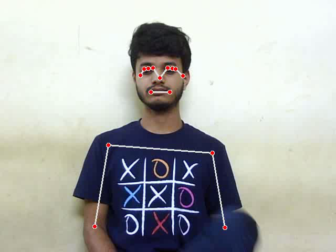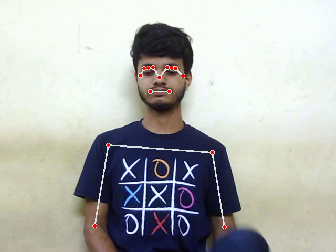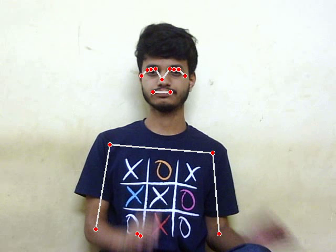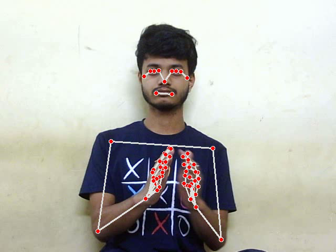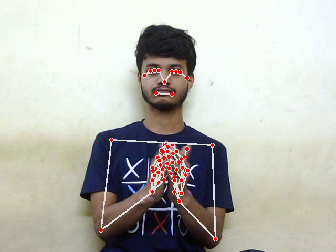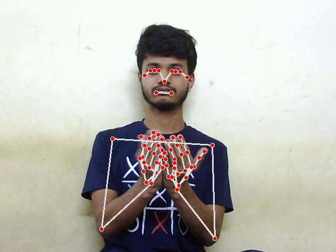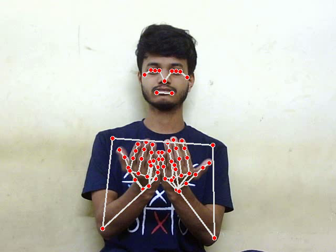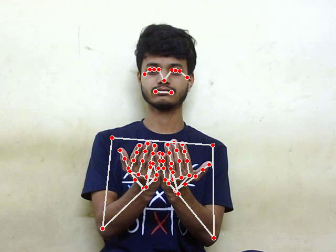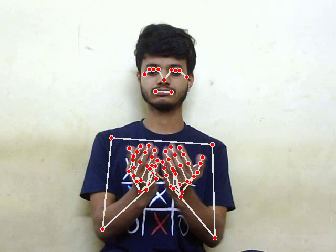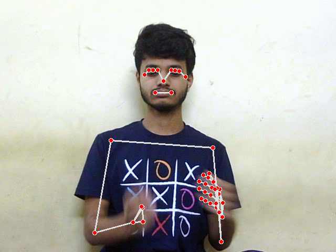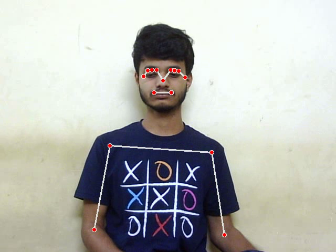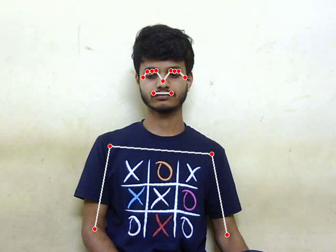book